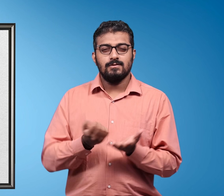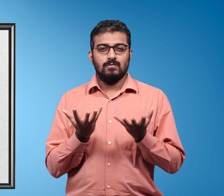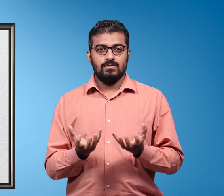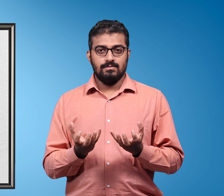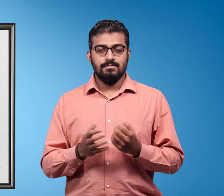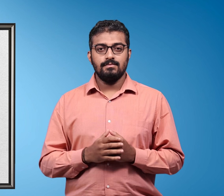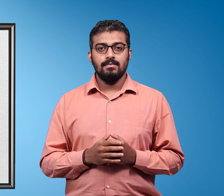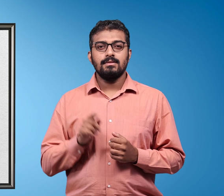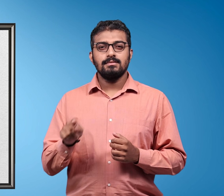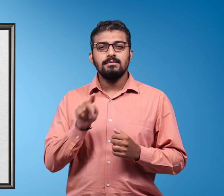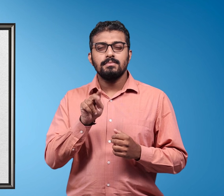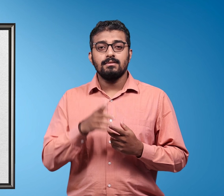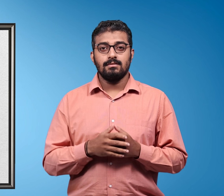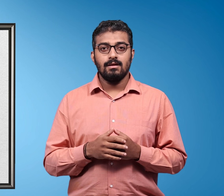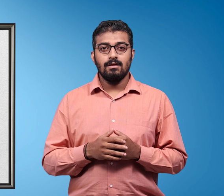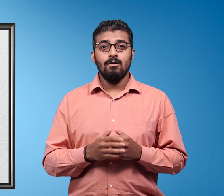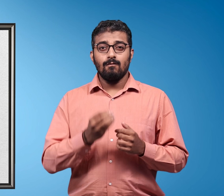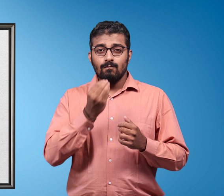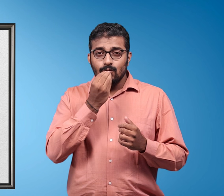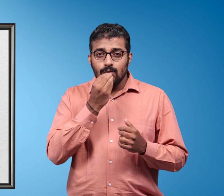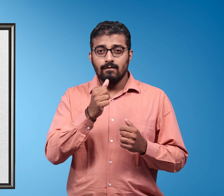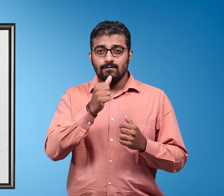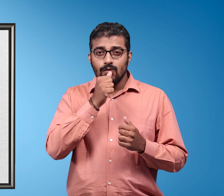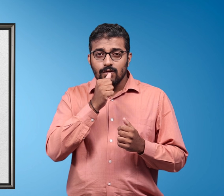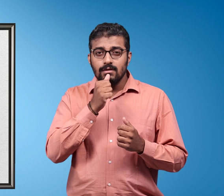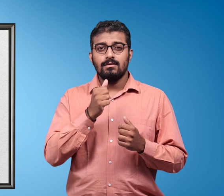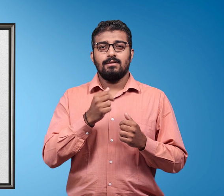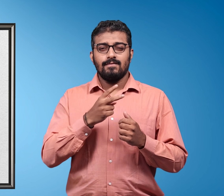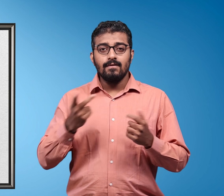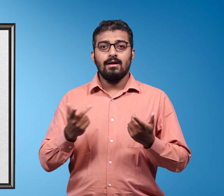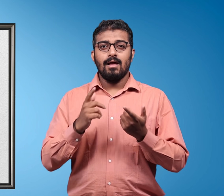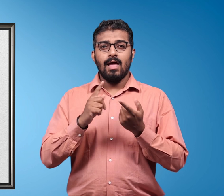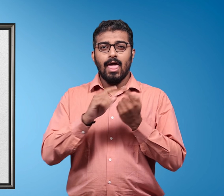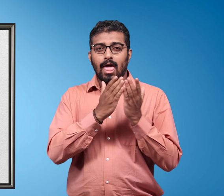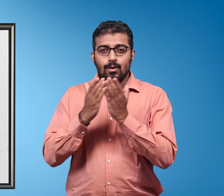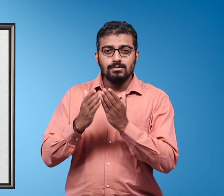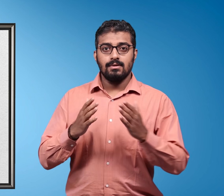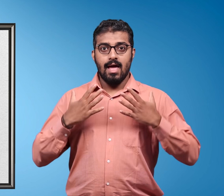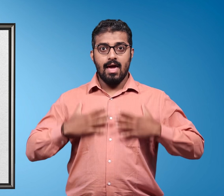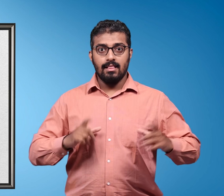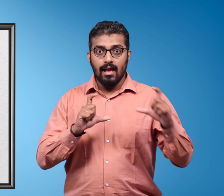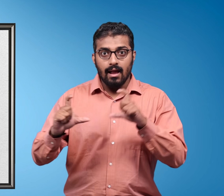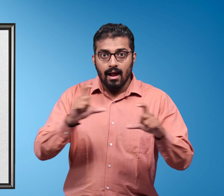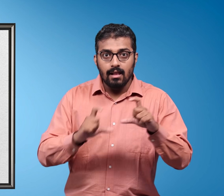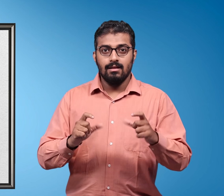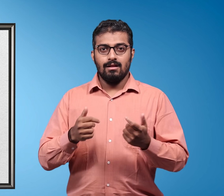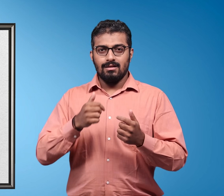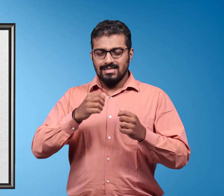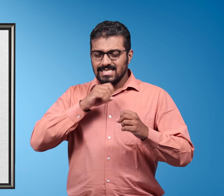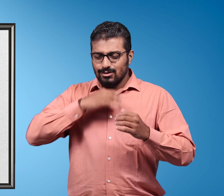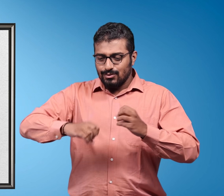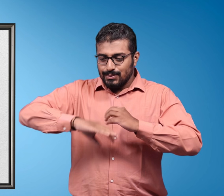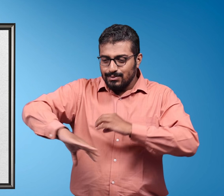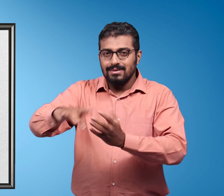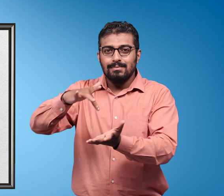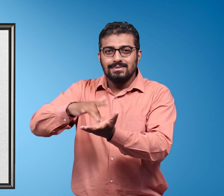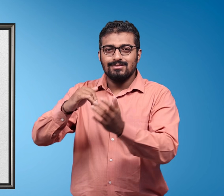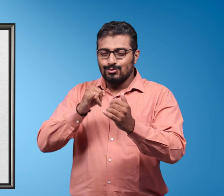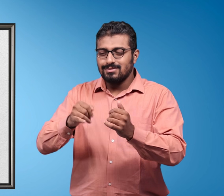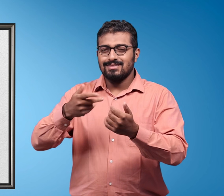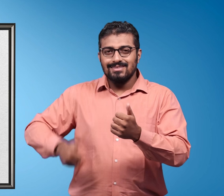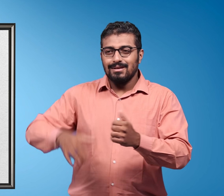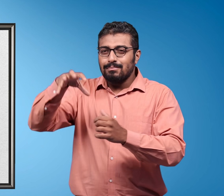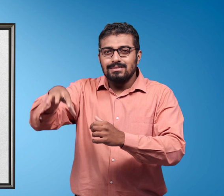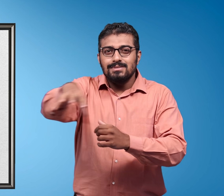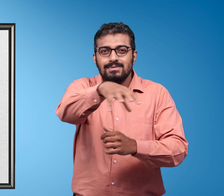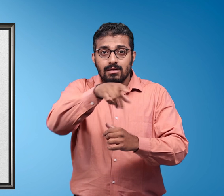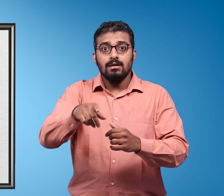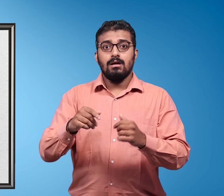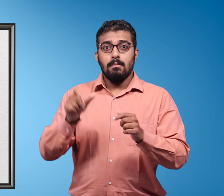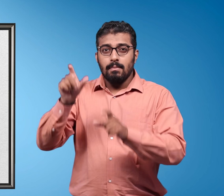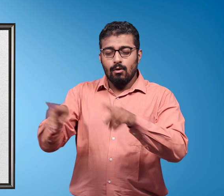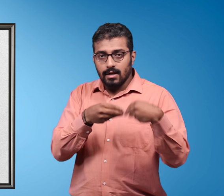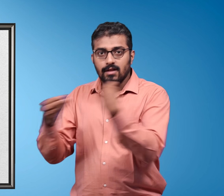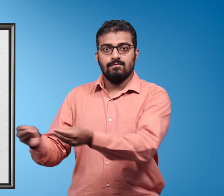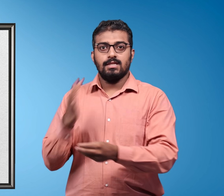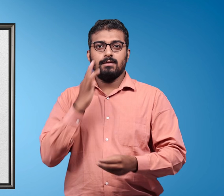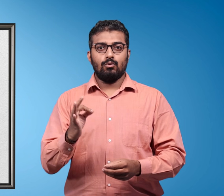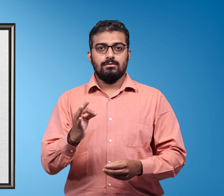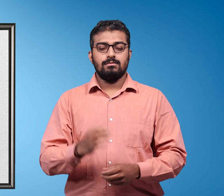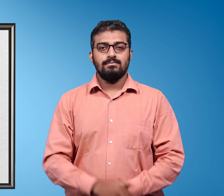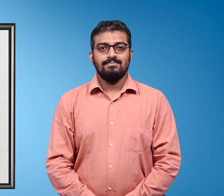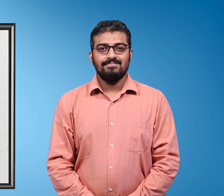It refers to the primary requirements of food Shelter healthcare and education necessary for survival